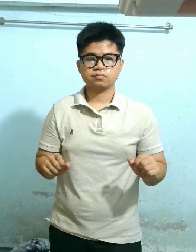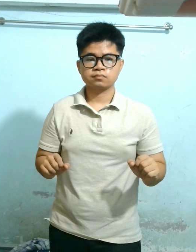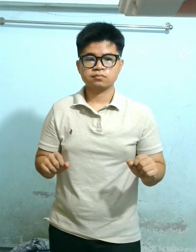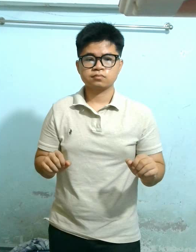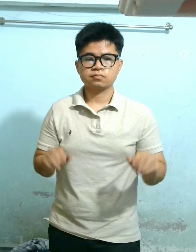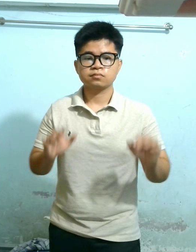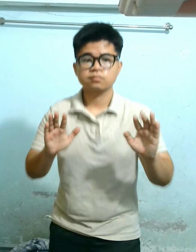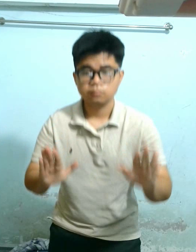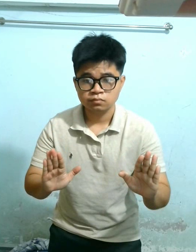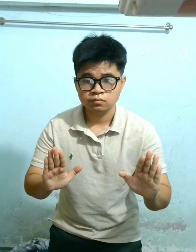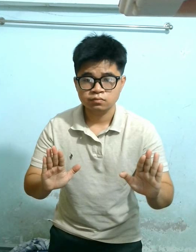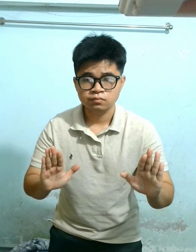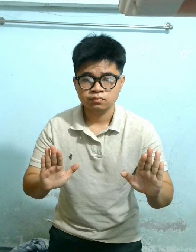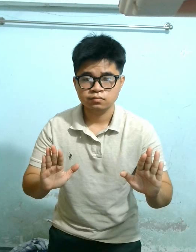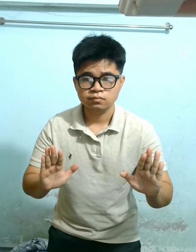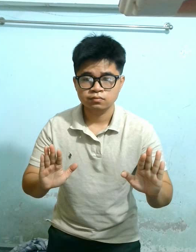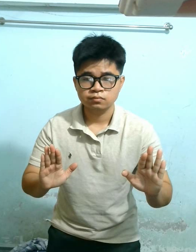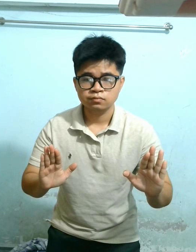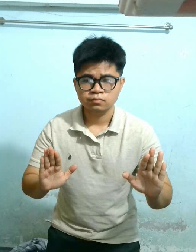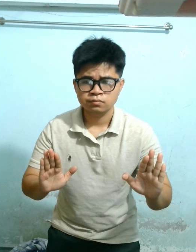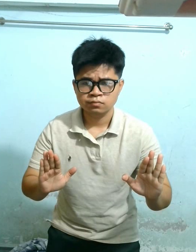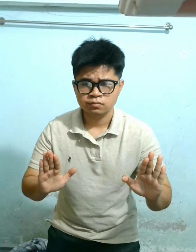dung lai